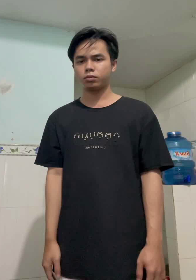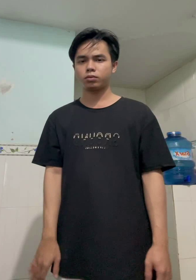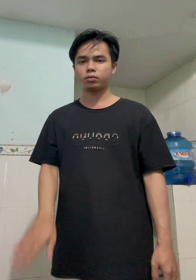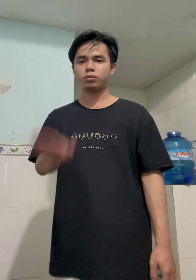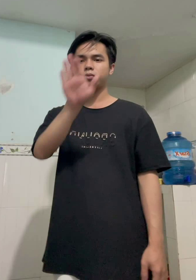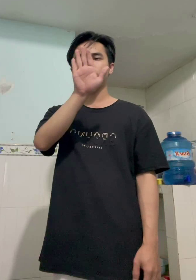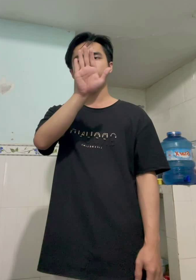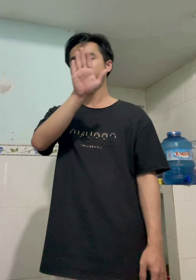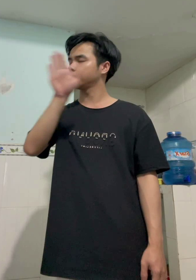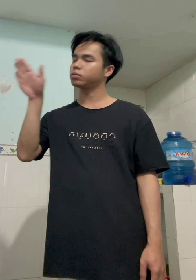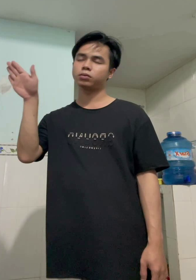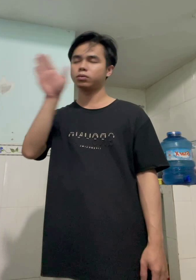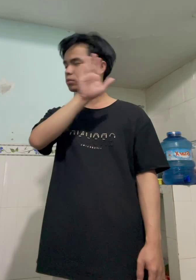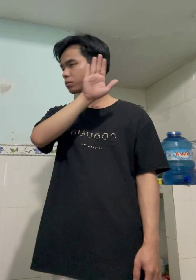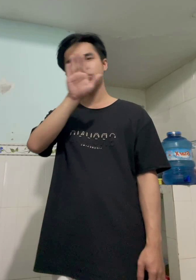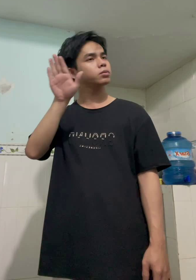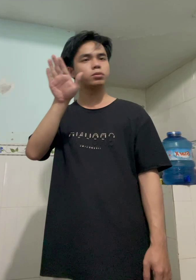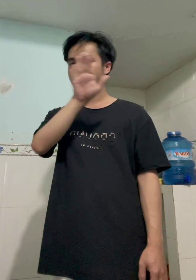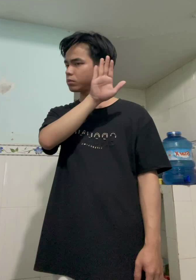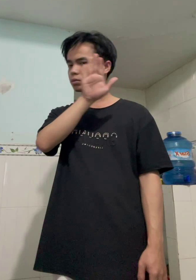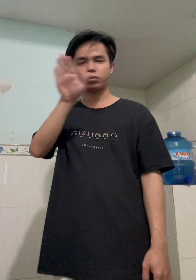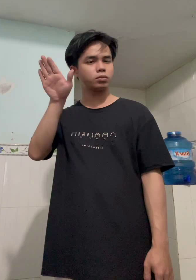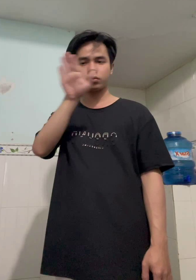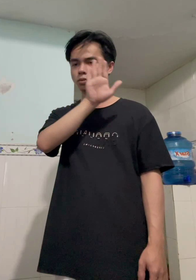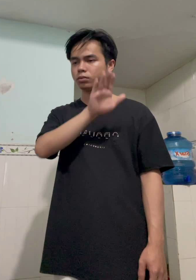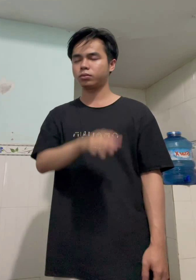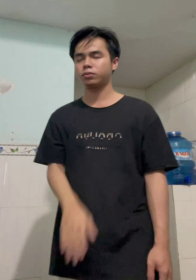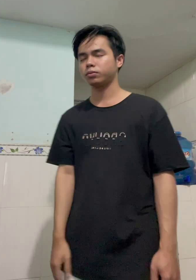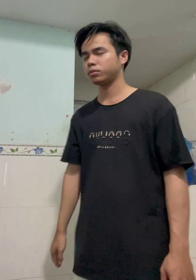khong dong y